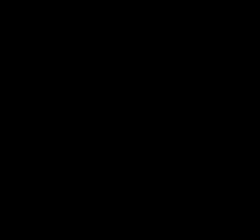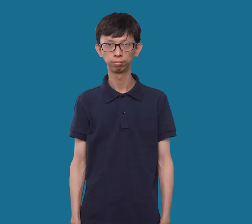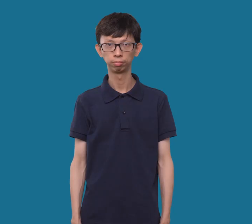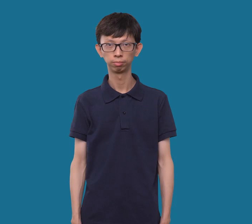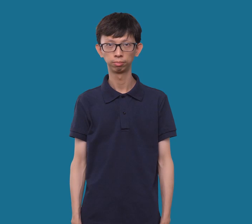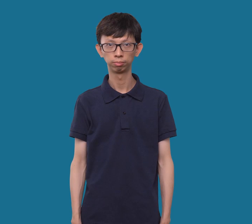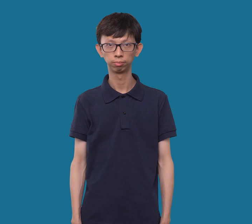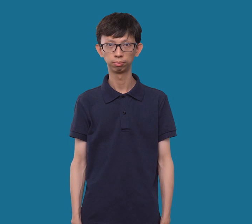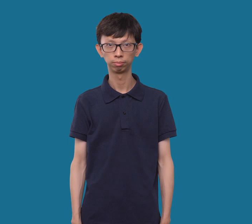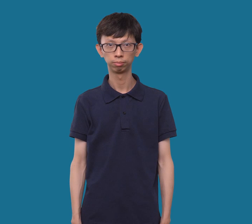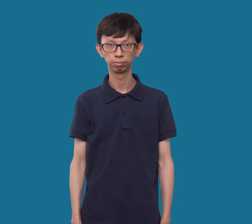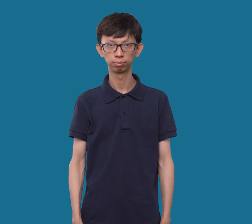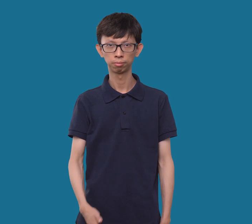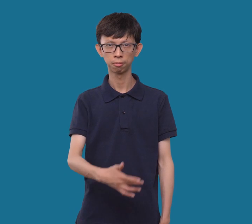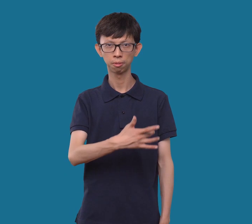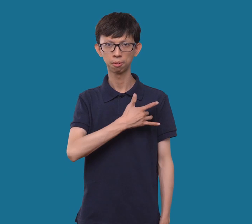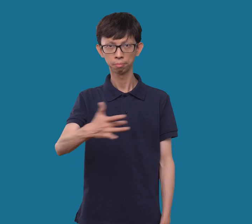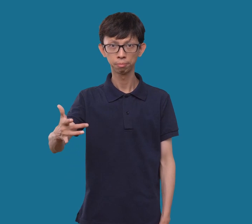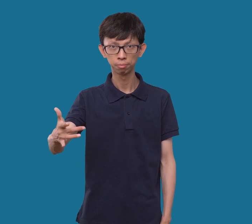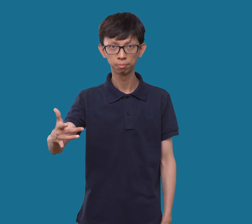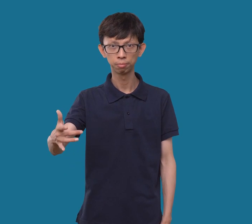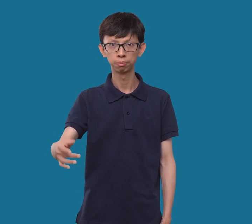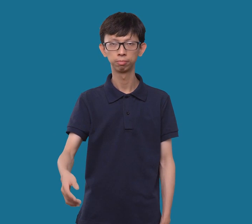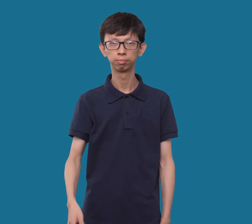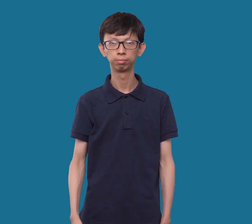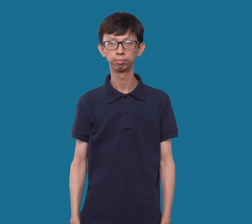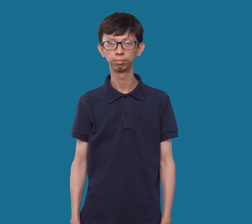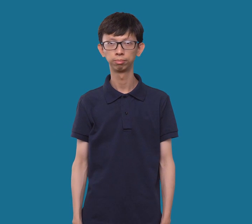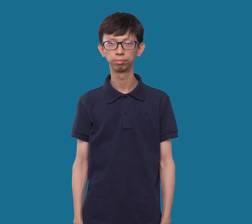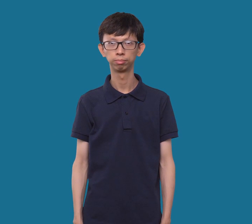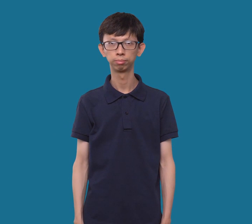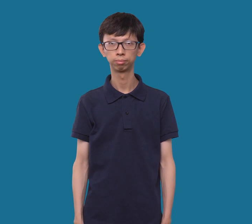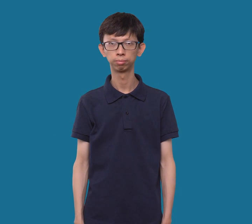nhạy cảm